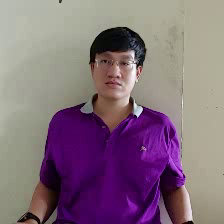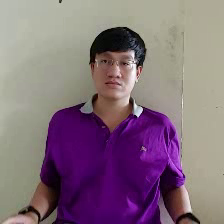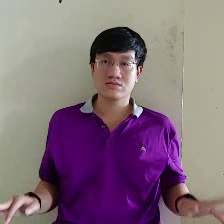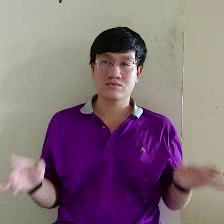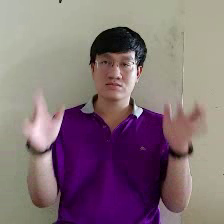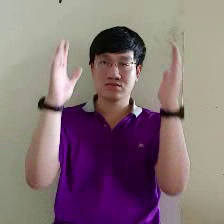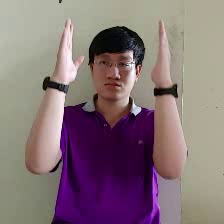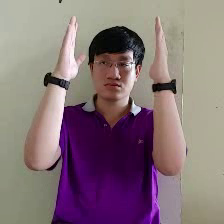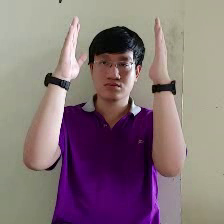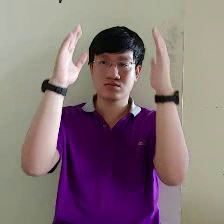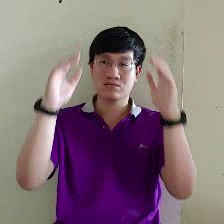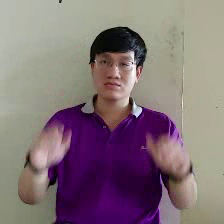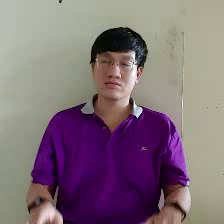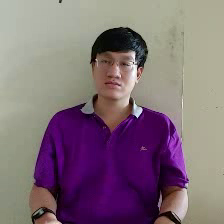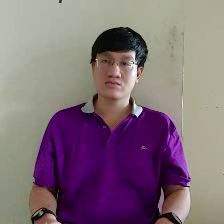Chạy